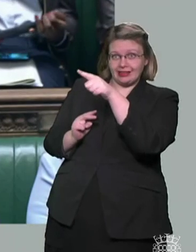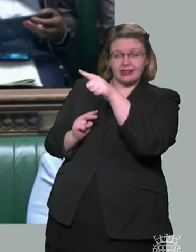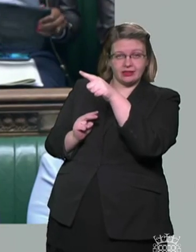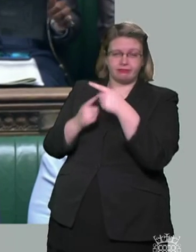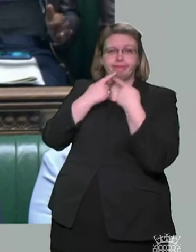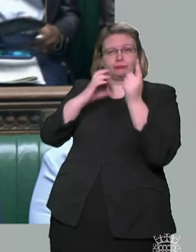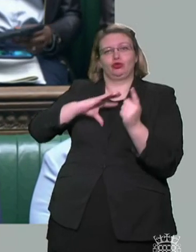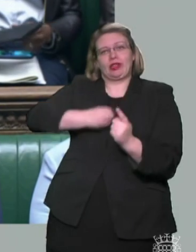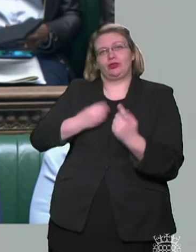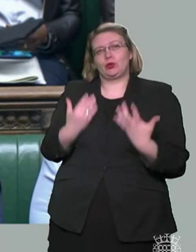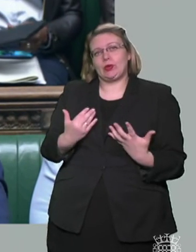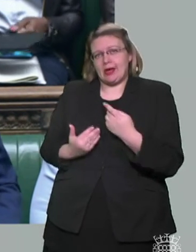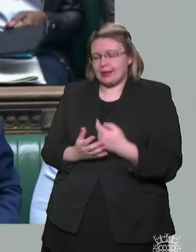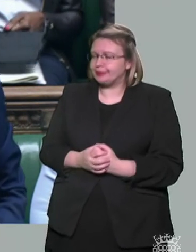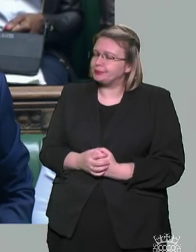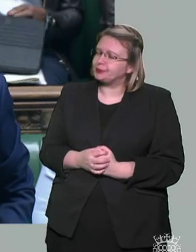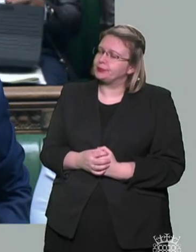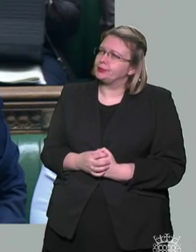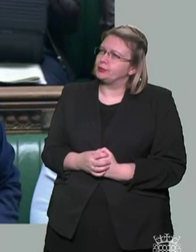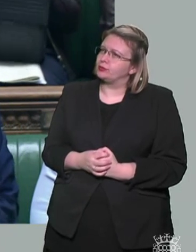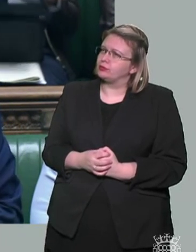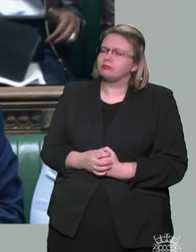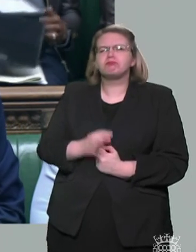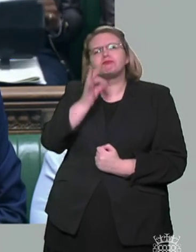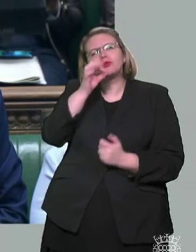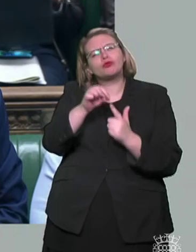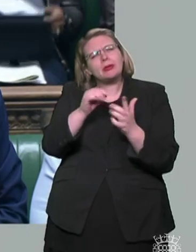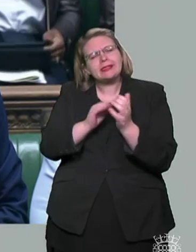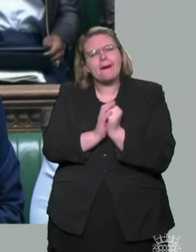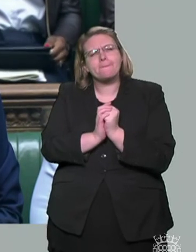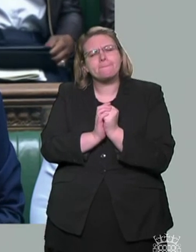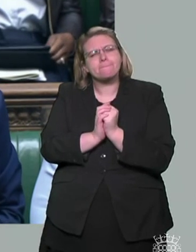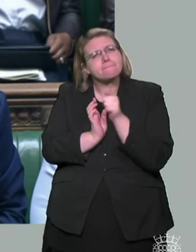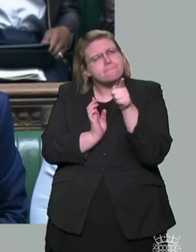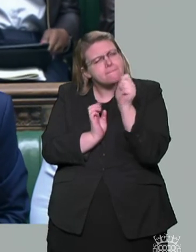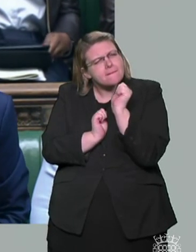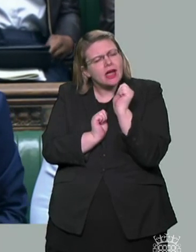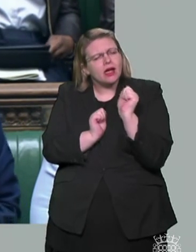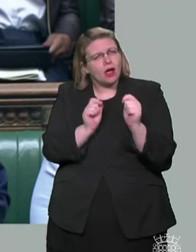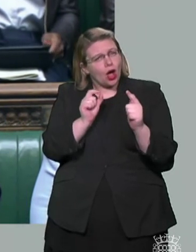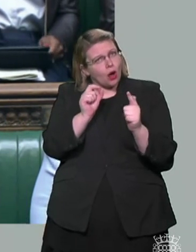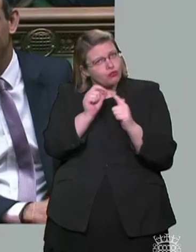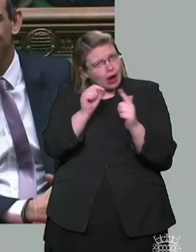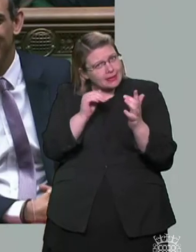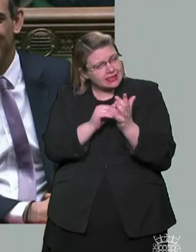Does the Prime Minister still think that he and the Chancellor are tax-cutting Conservatives?